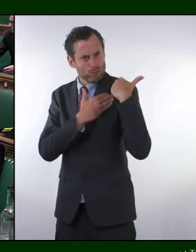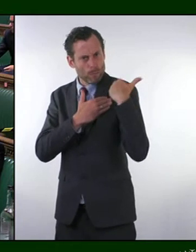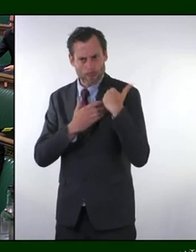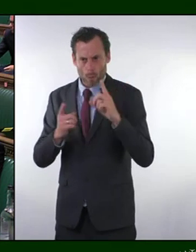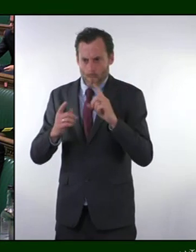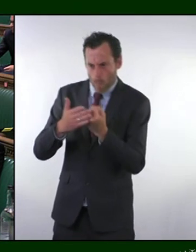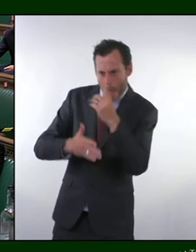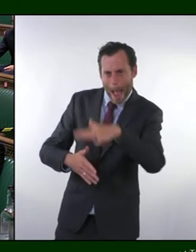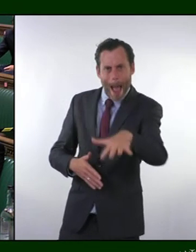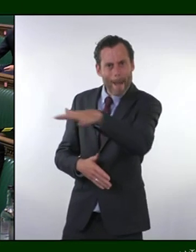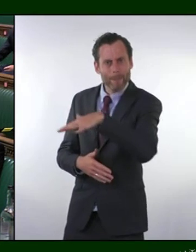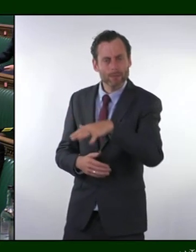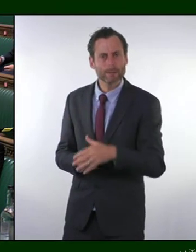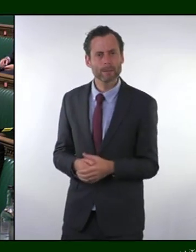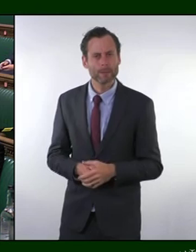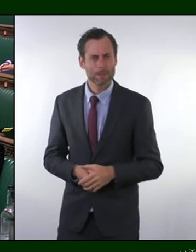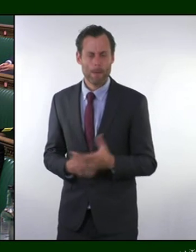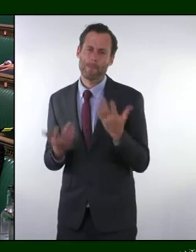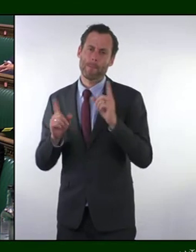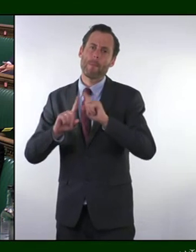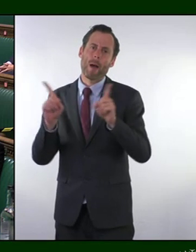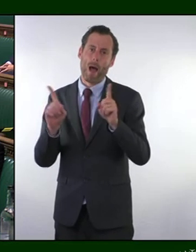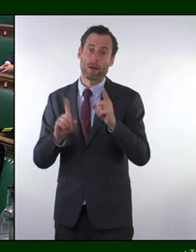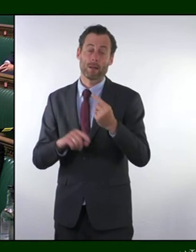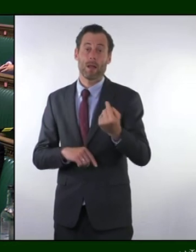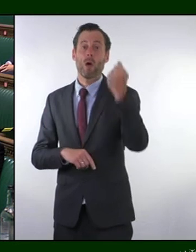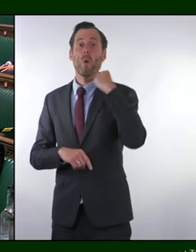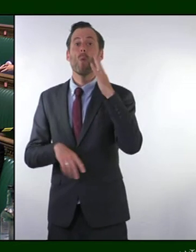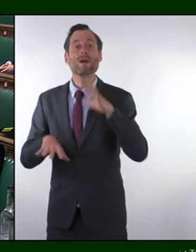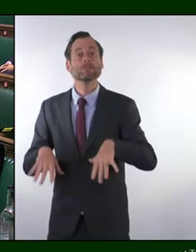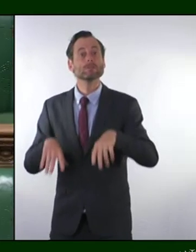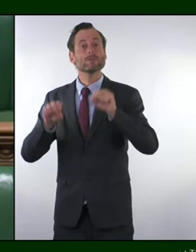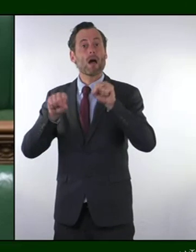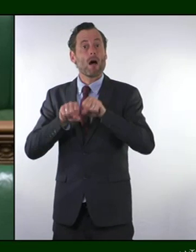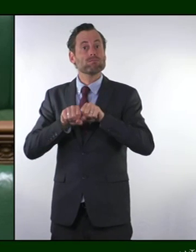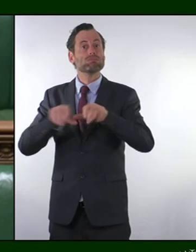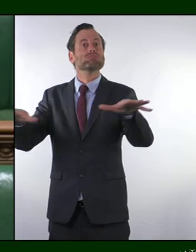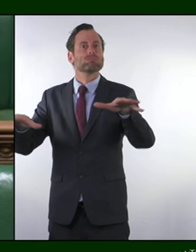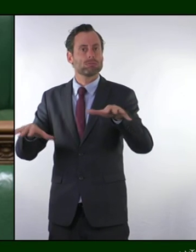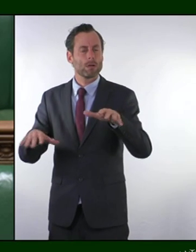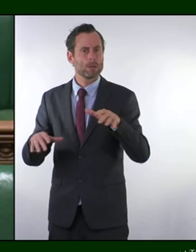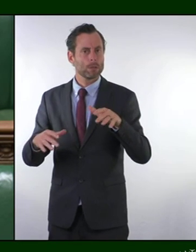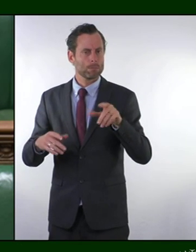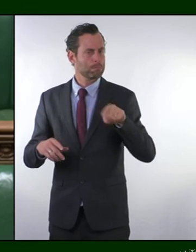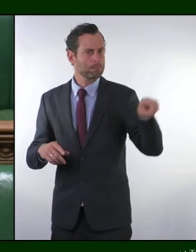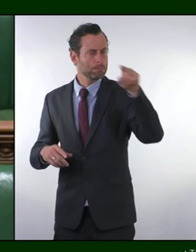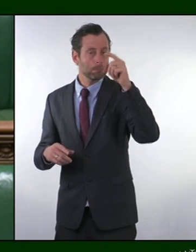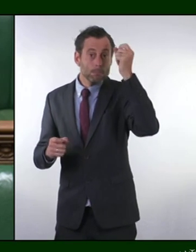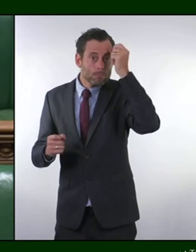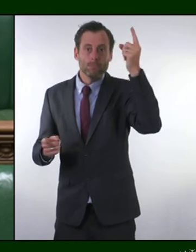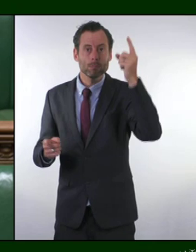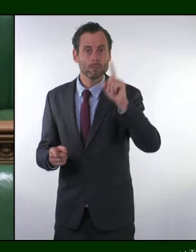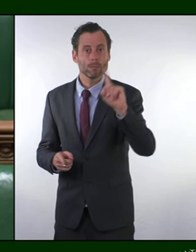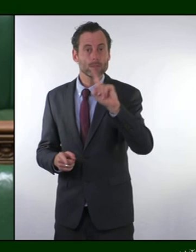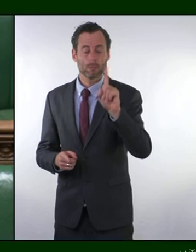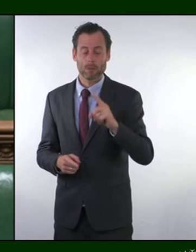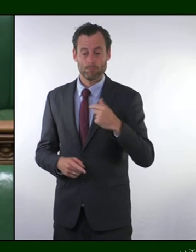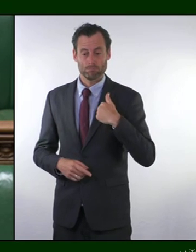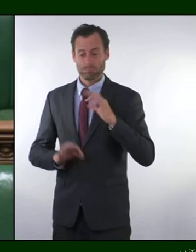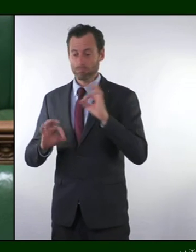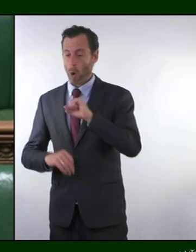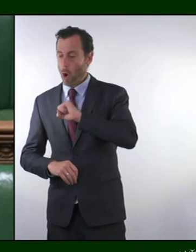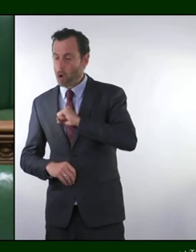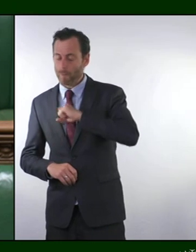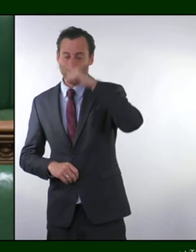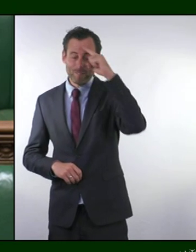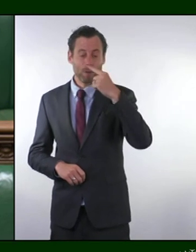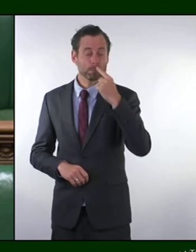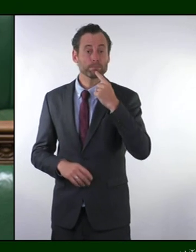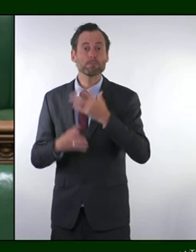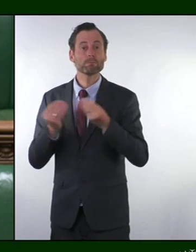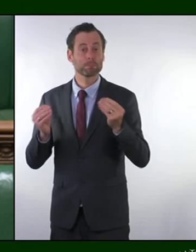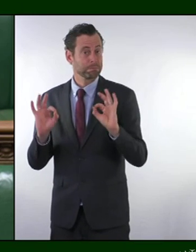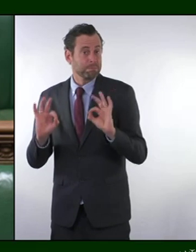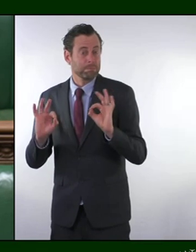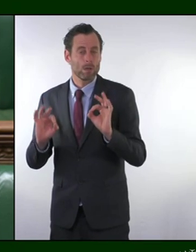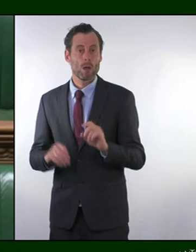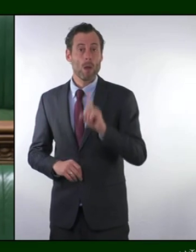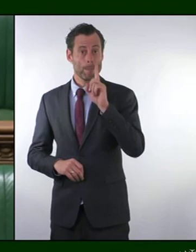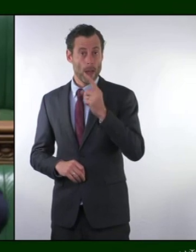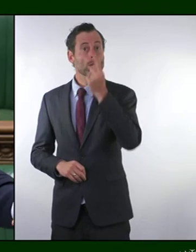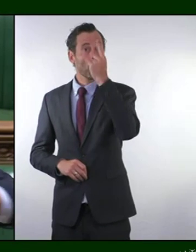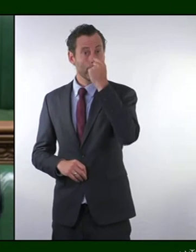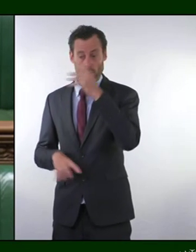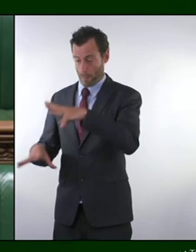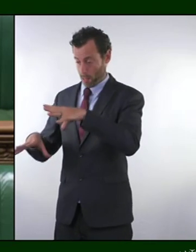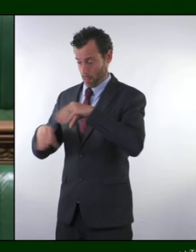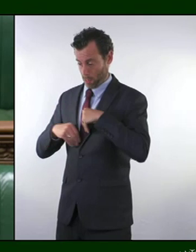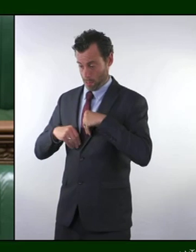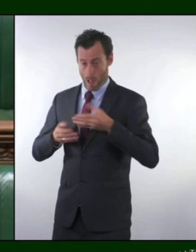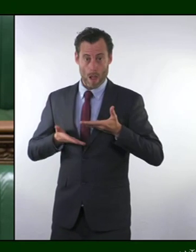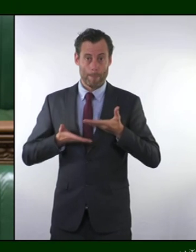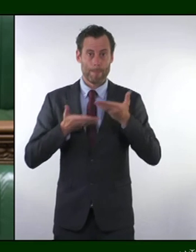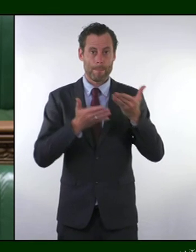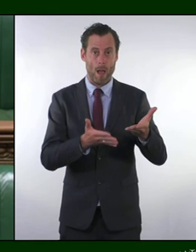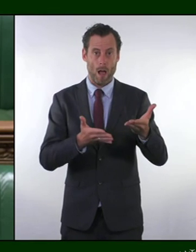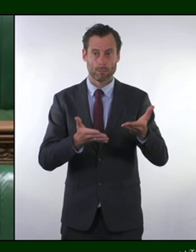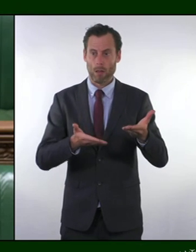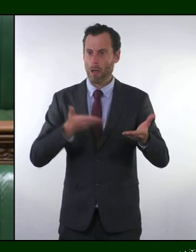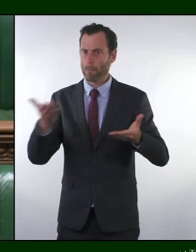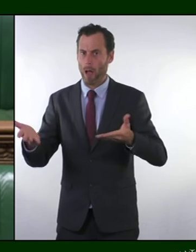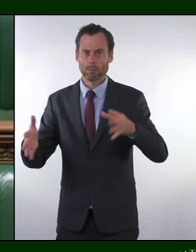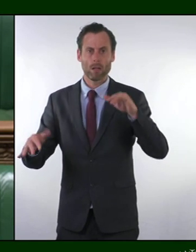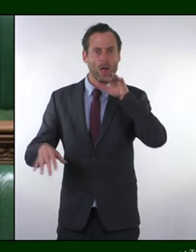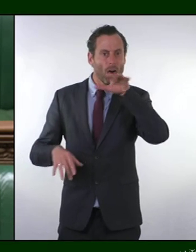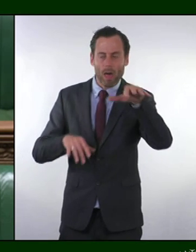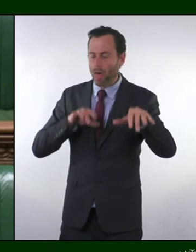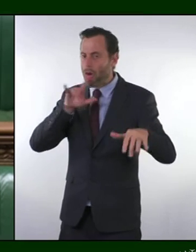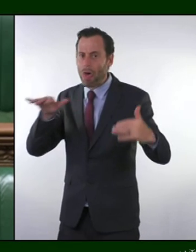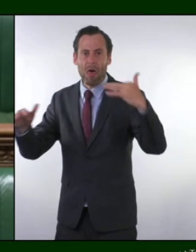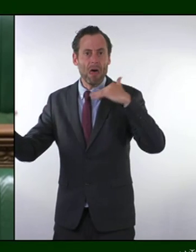But the one thing that nobody knew early on during this pandemic was that the virus was being passed asymptomatically from person to person in the way that it is, and that is why the guidance and the procedures changed.